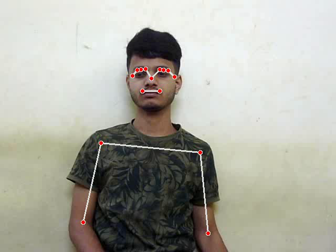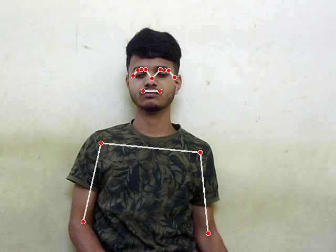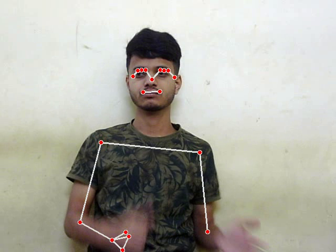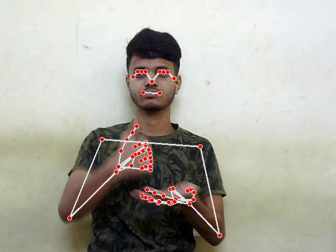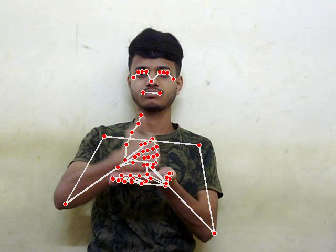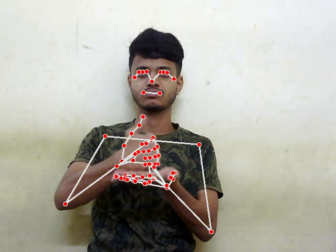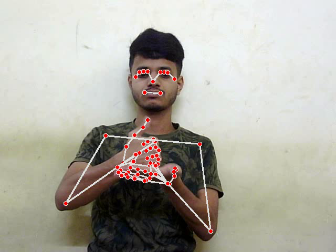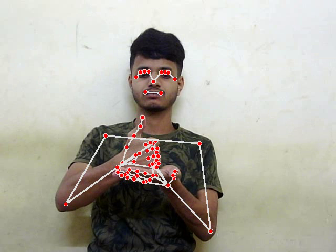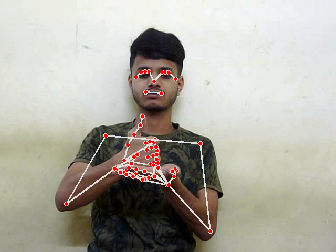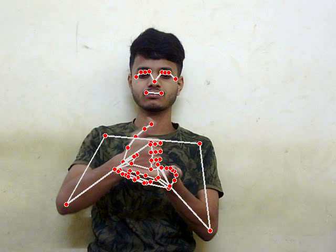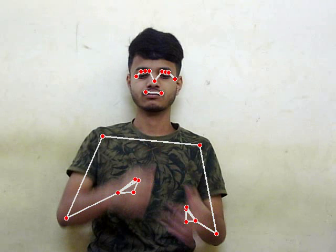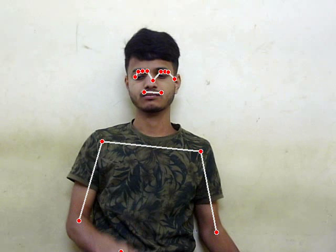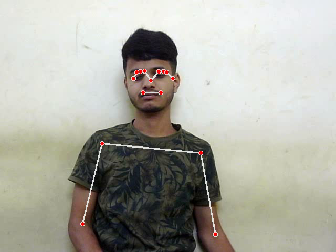help